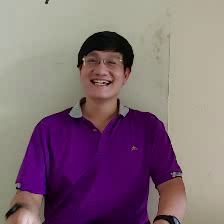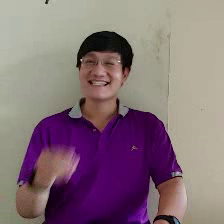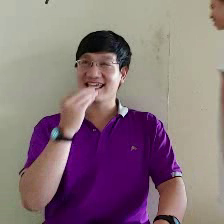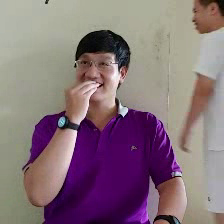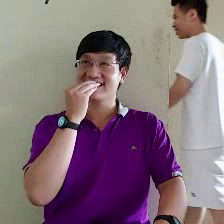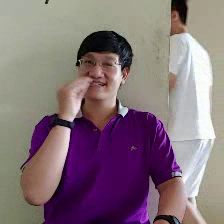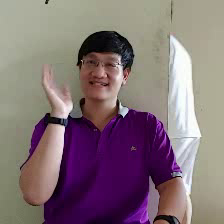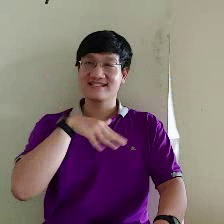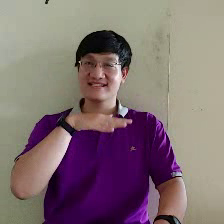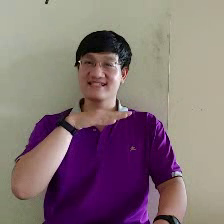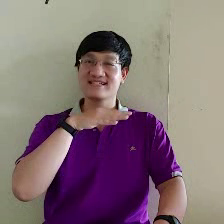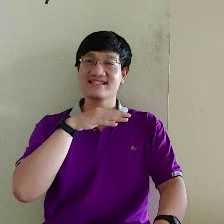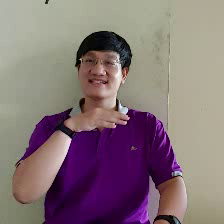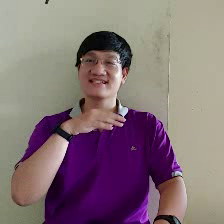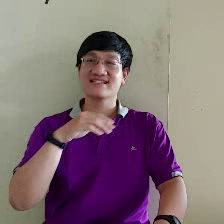Nói xấu